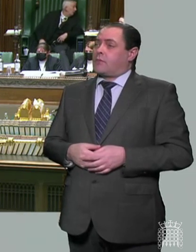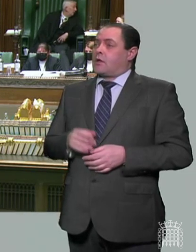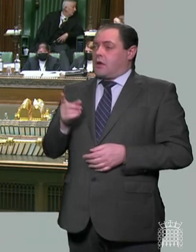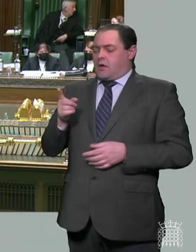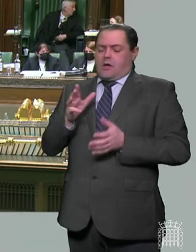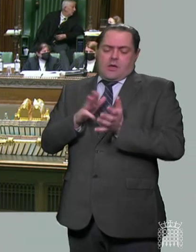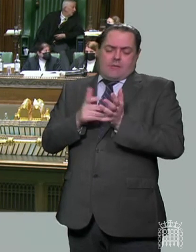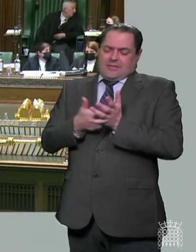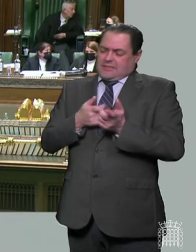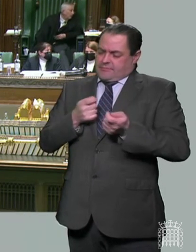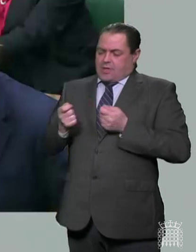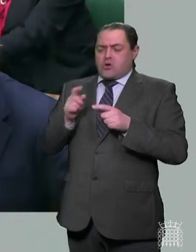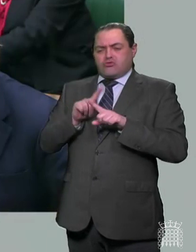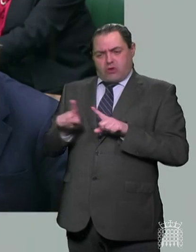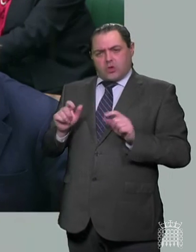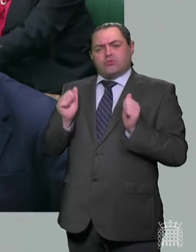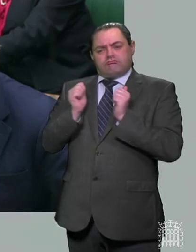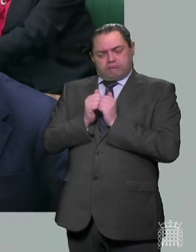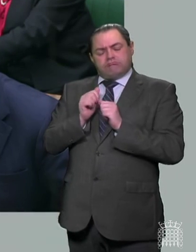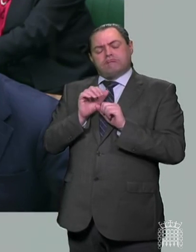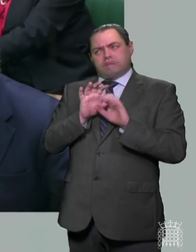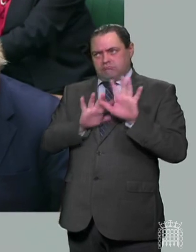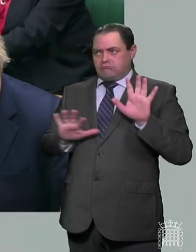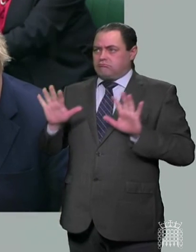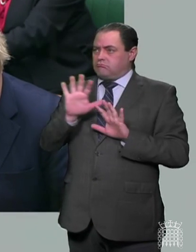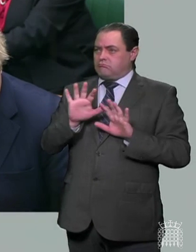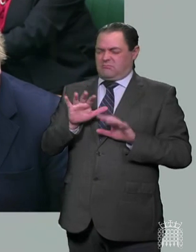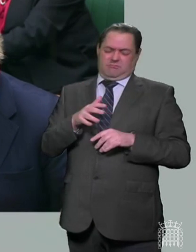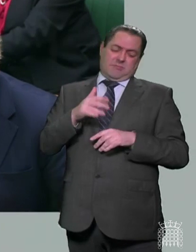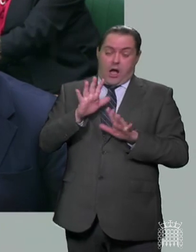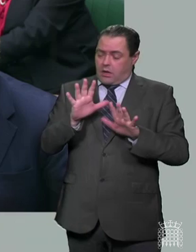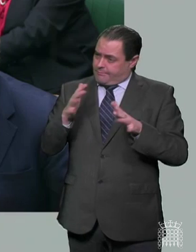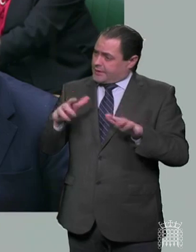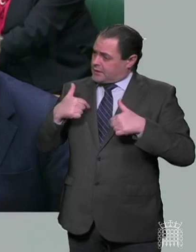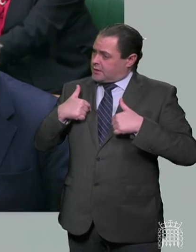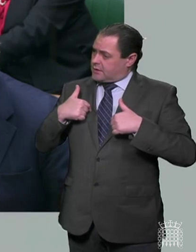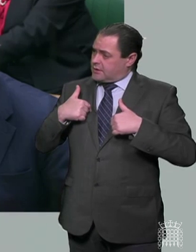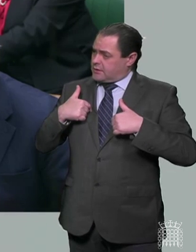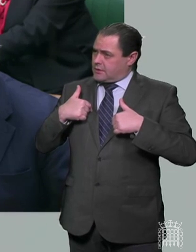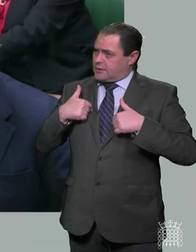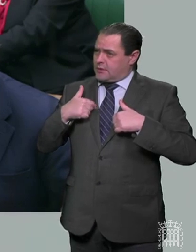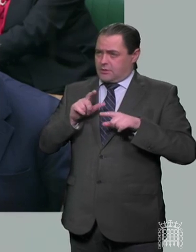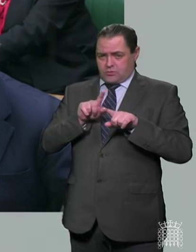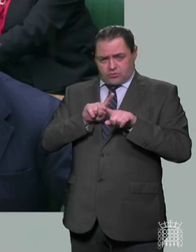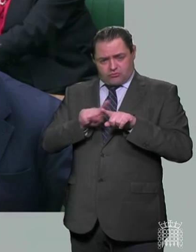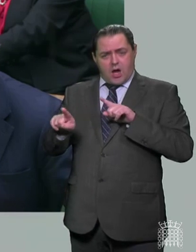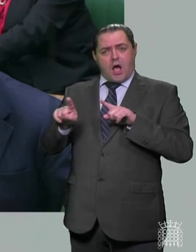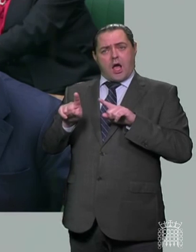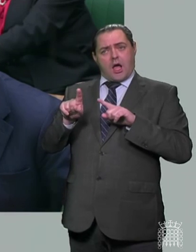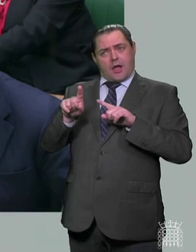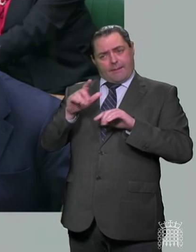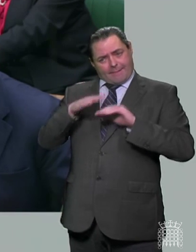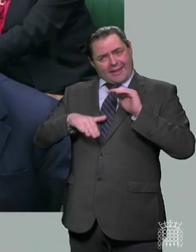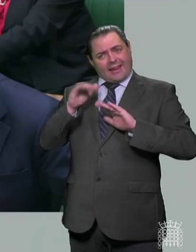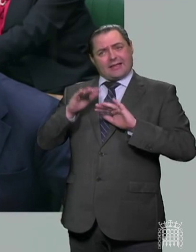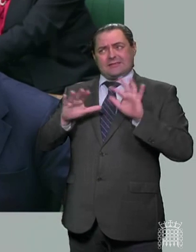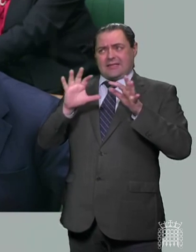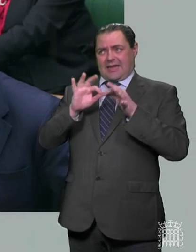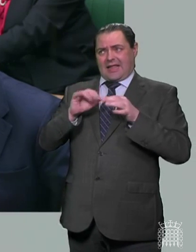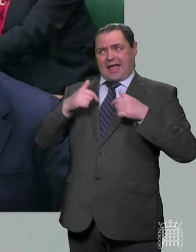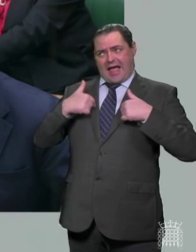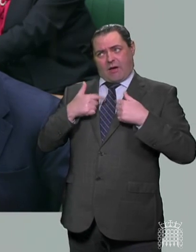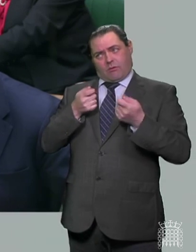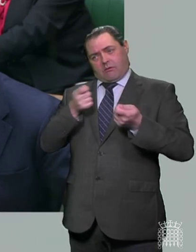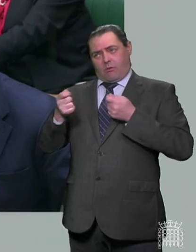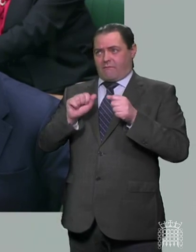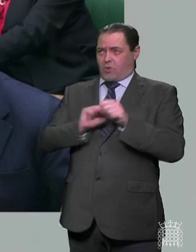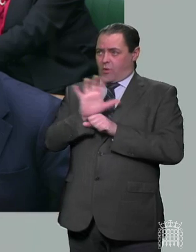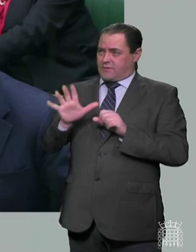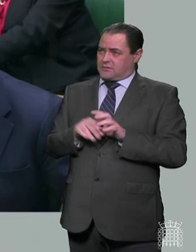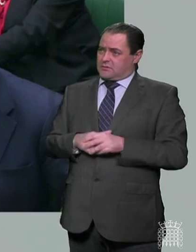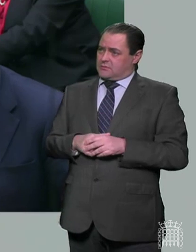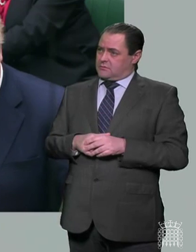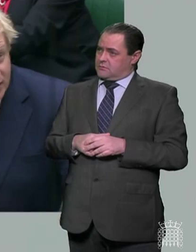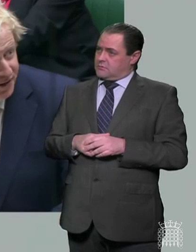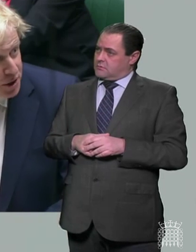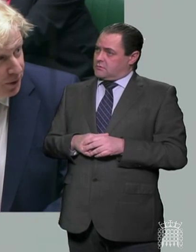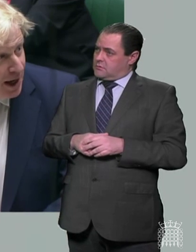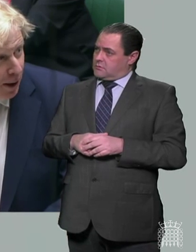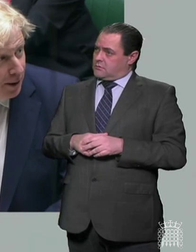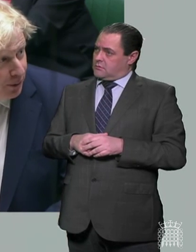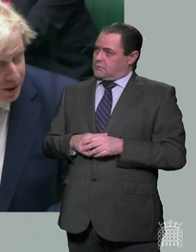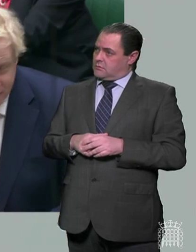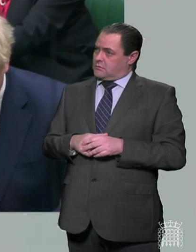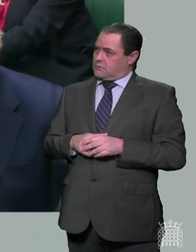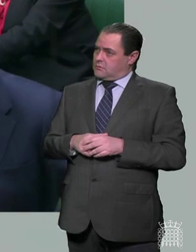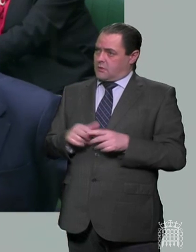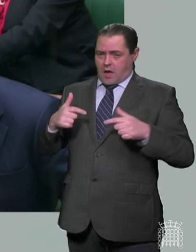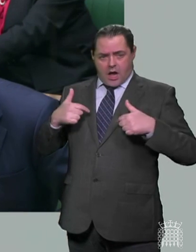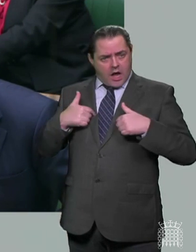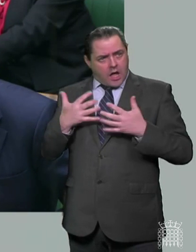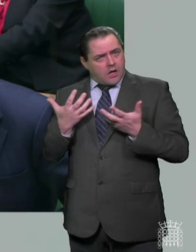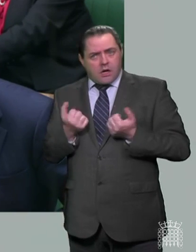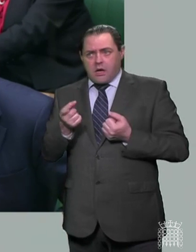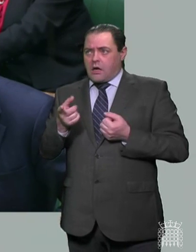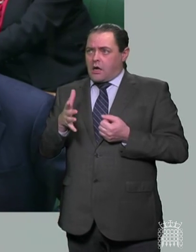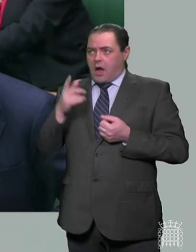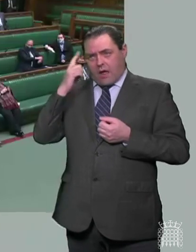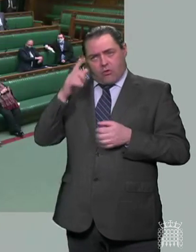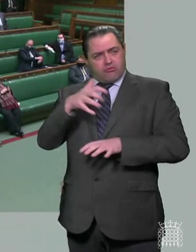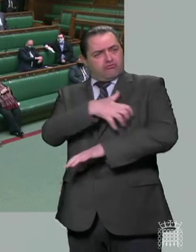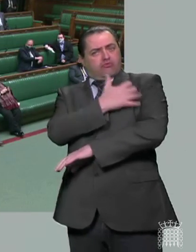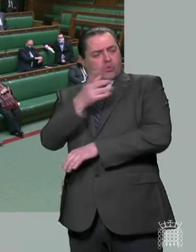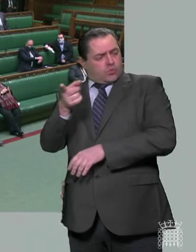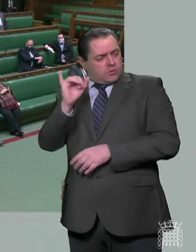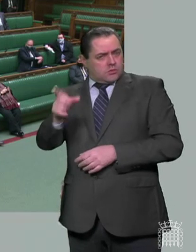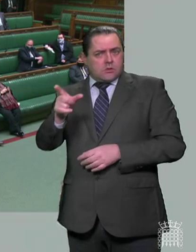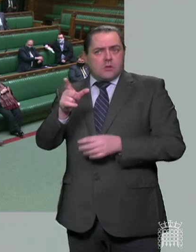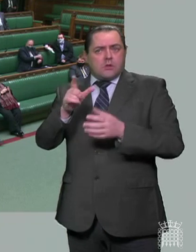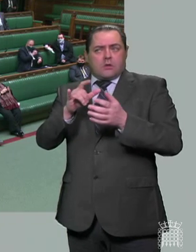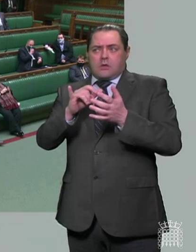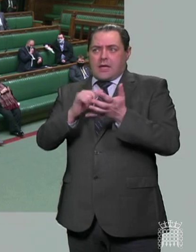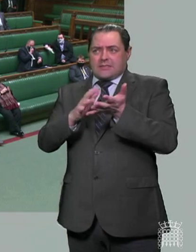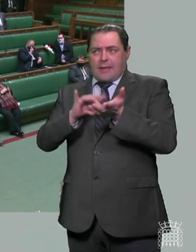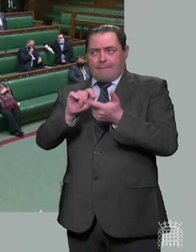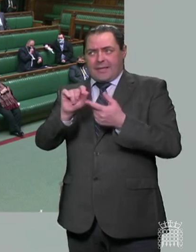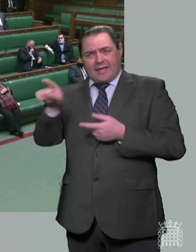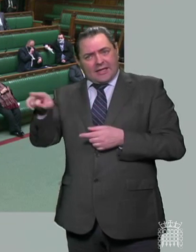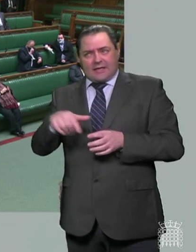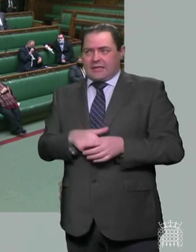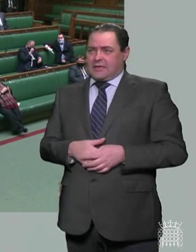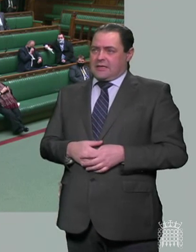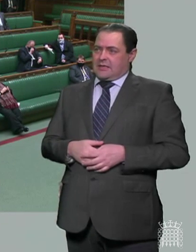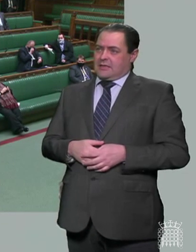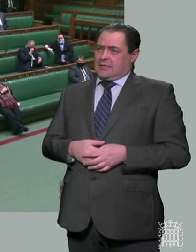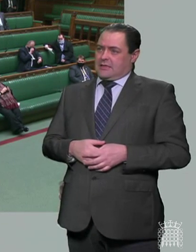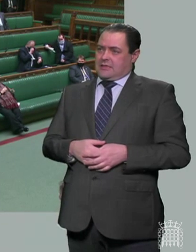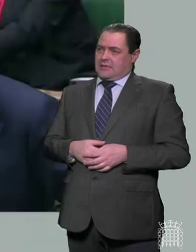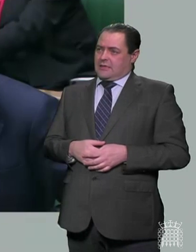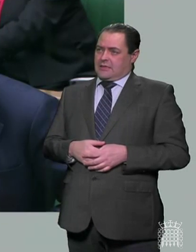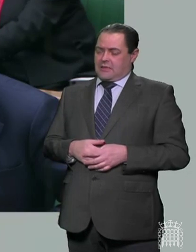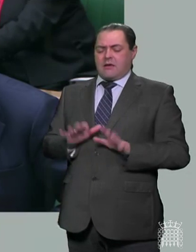I have tried to be consensual across the House— I have, and I have tried to build on those aspects of our handling of covid— I was very consensual to the right honourable Member for Ross, Skye and Lochaber , and, frankly, I thought he was rather rude.